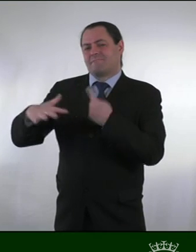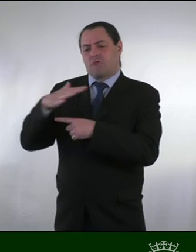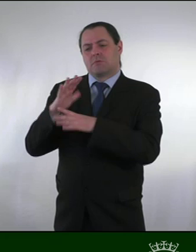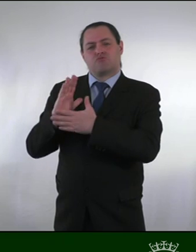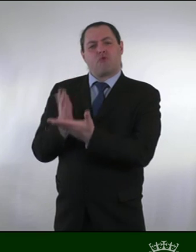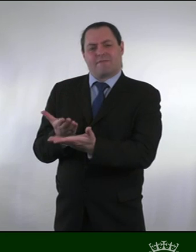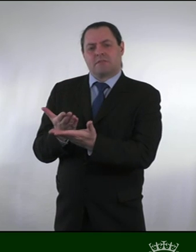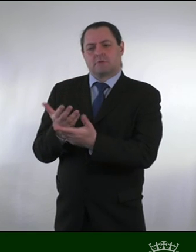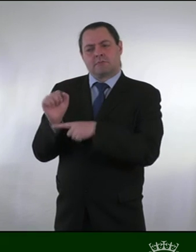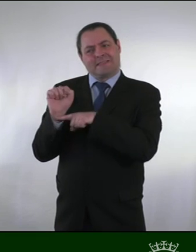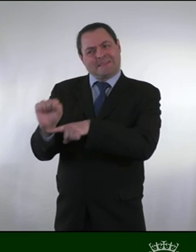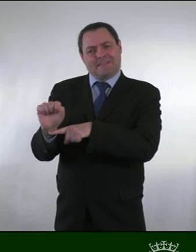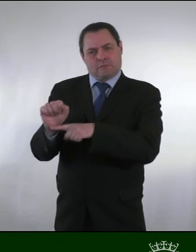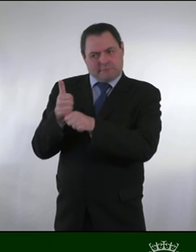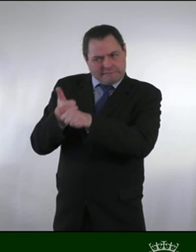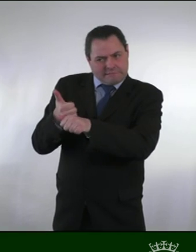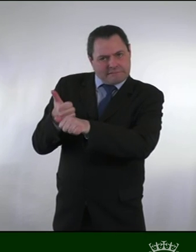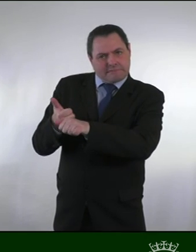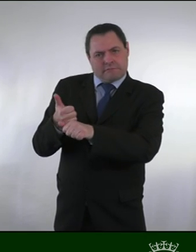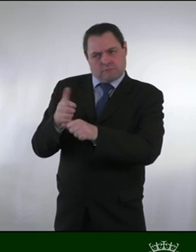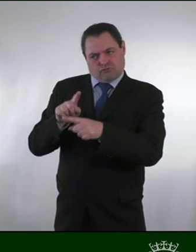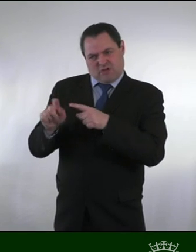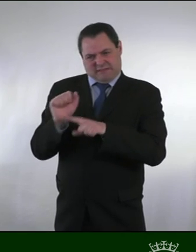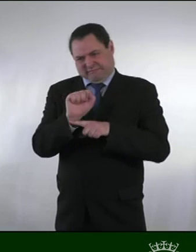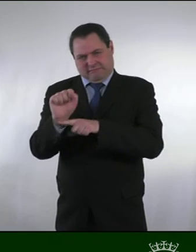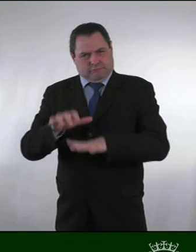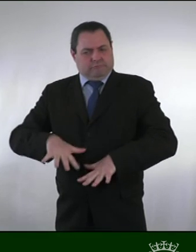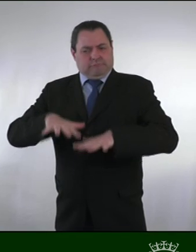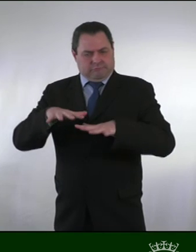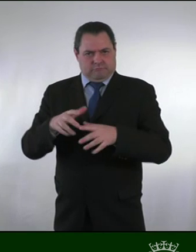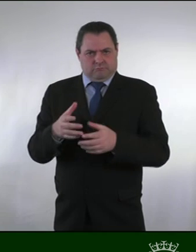I will be chairing a Cobra meeting later on, to co-ordinate the national response.